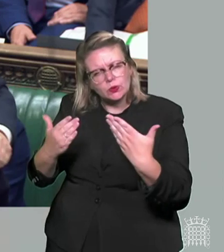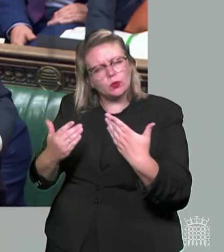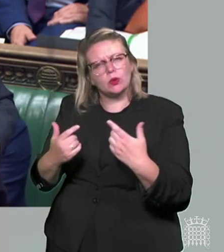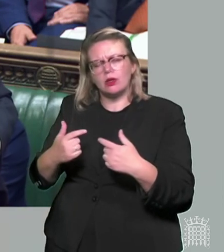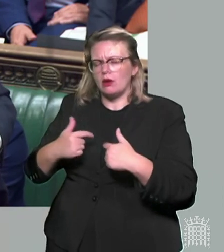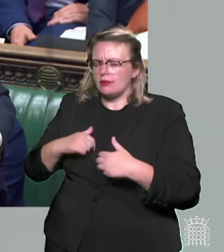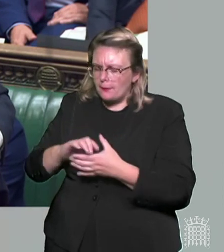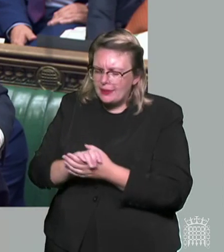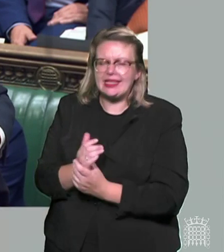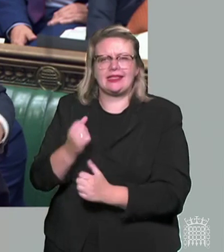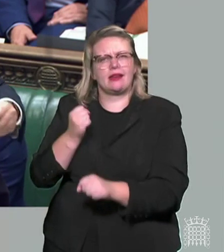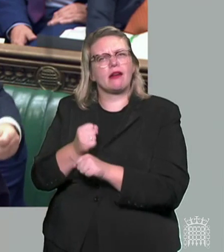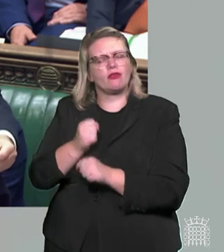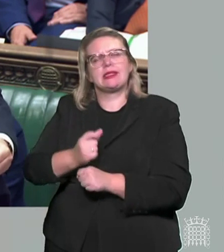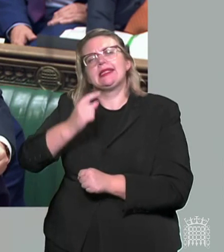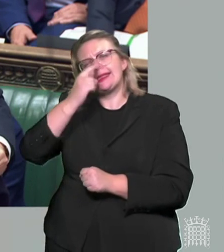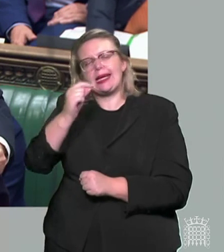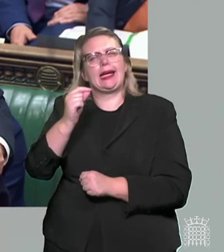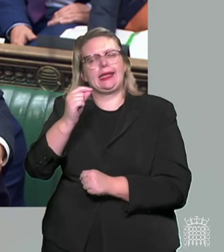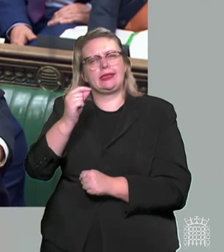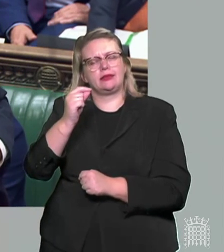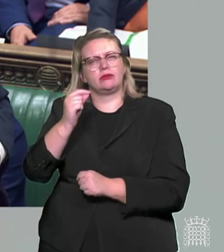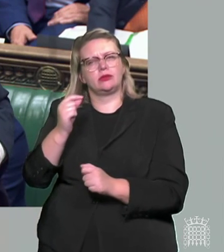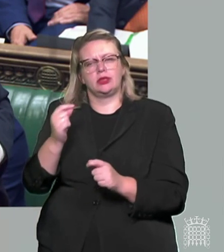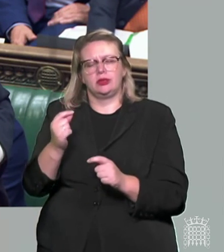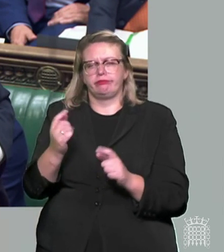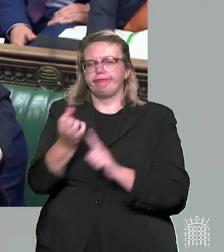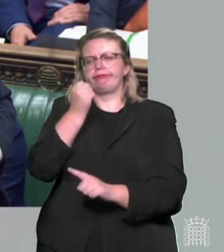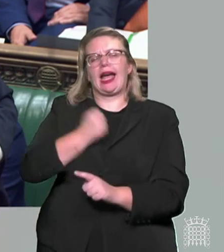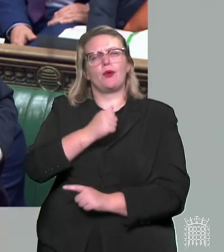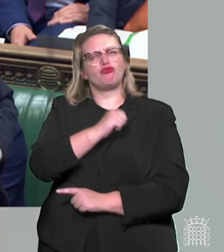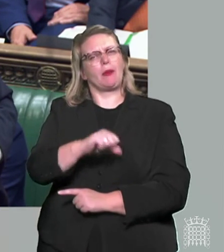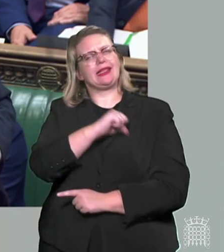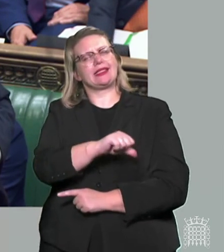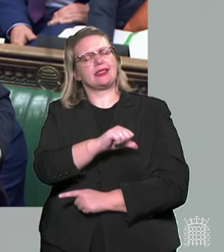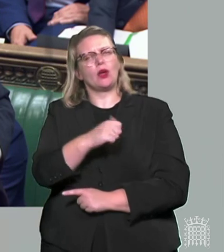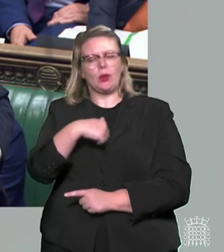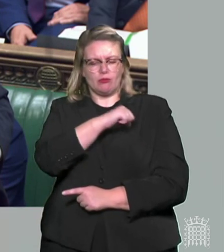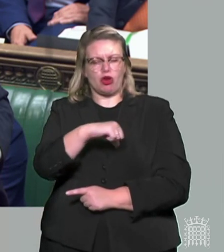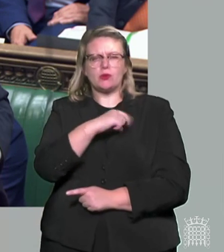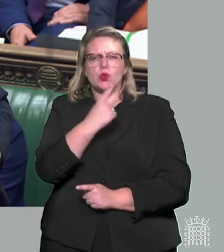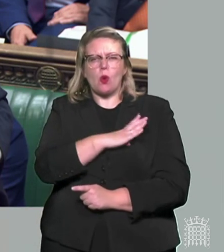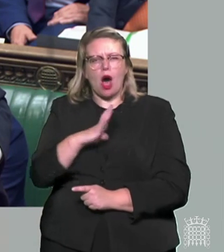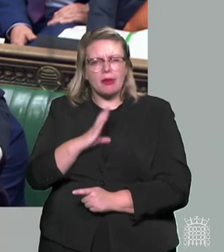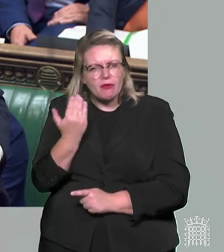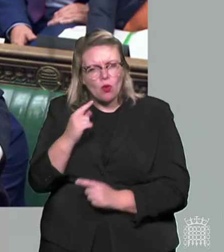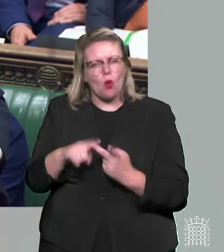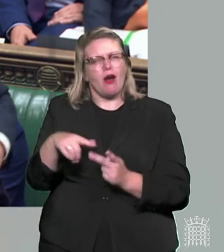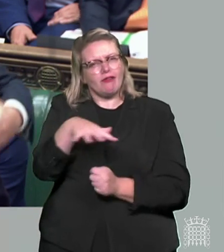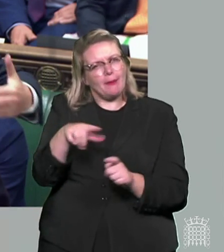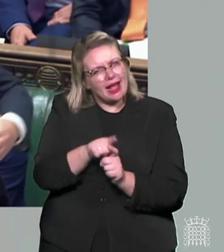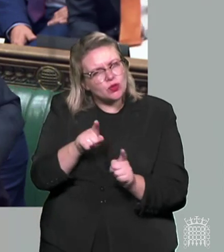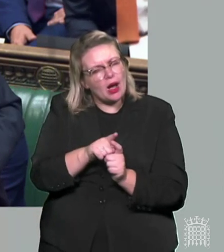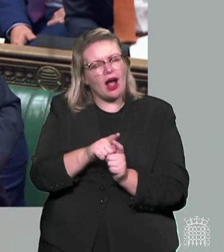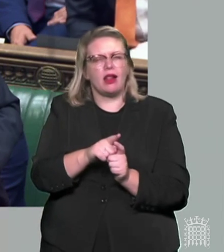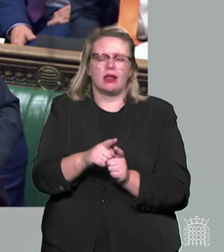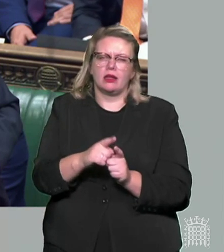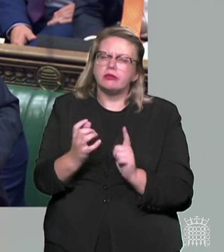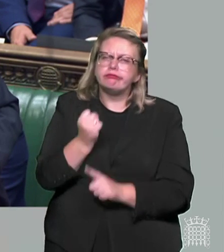I am glad that this Government were indeed able to fulfil their promise not just to veterans, but to their families as well.